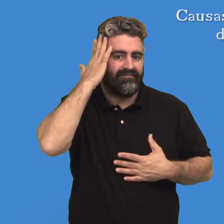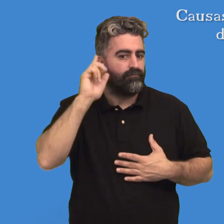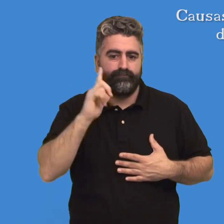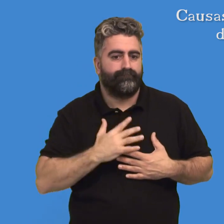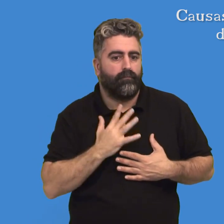no